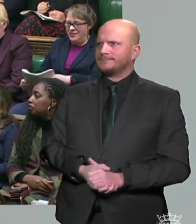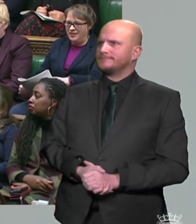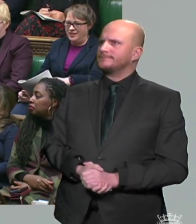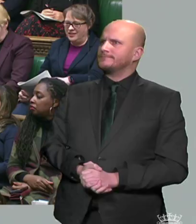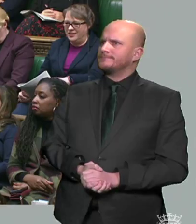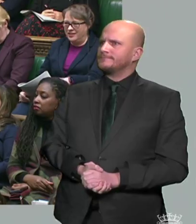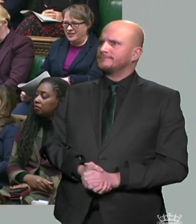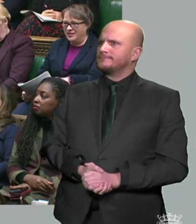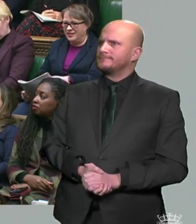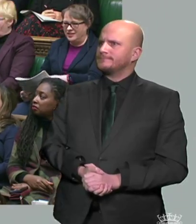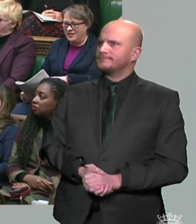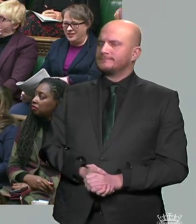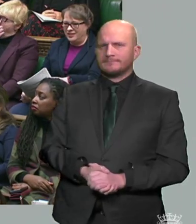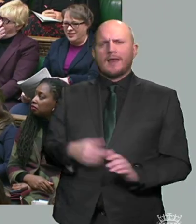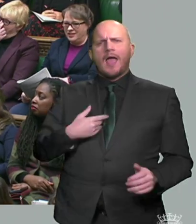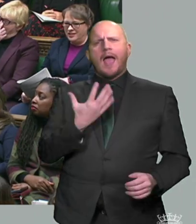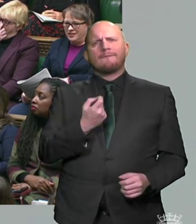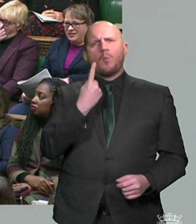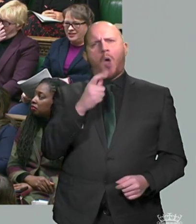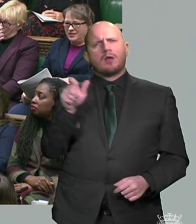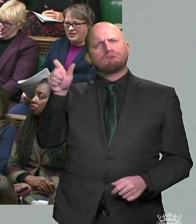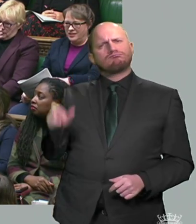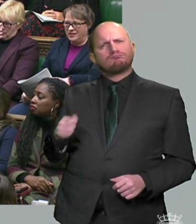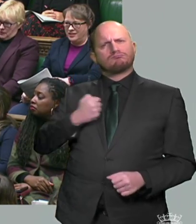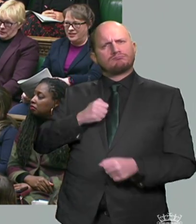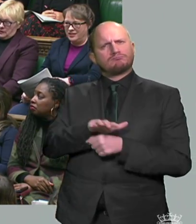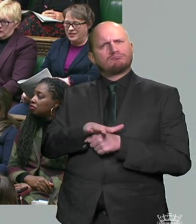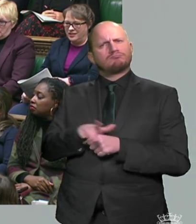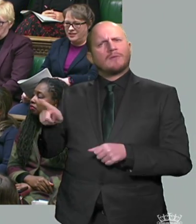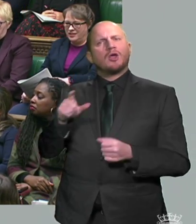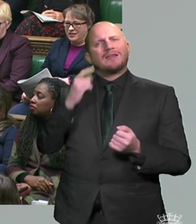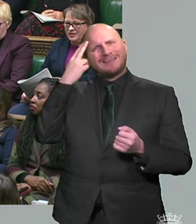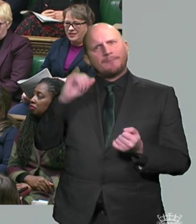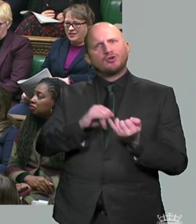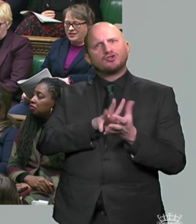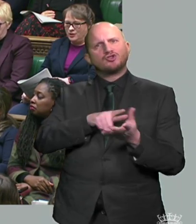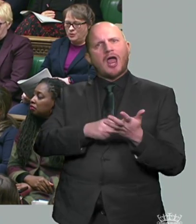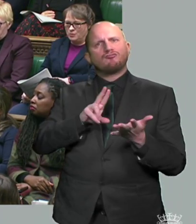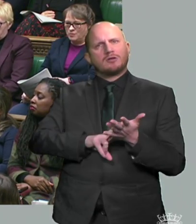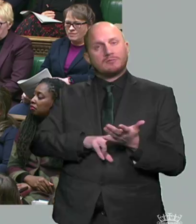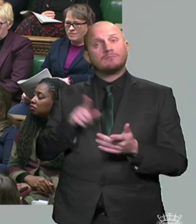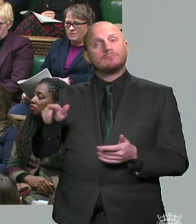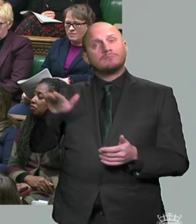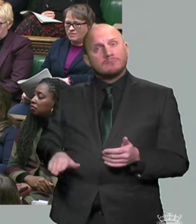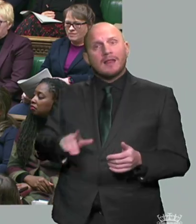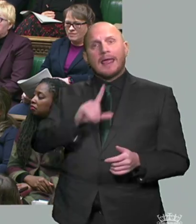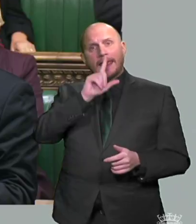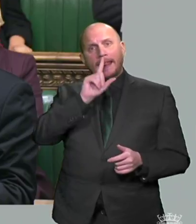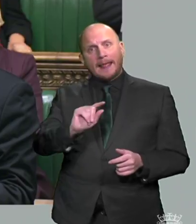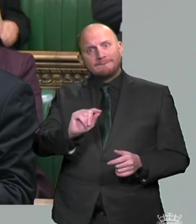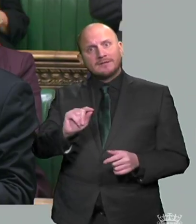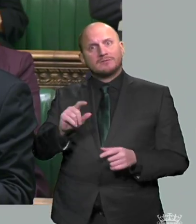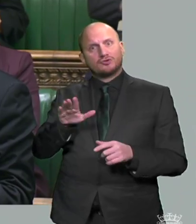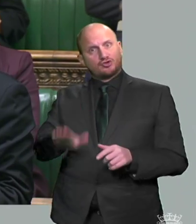My constituent Sharon has an 11-year-old daughter who suffers from eating disorders and severe anorexia.